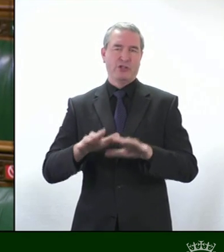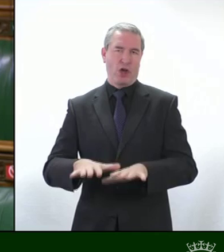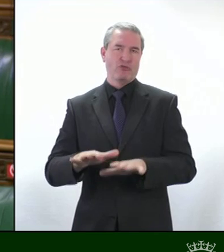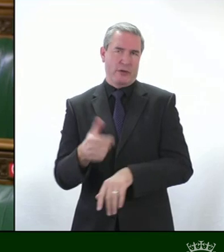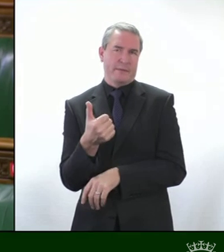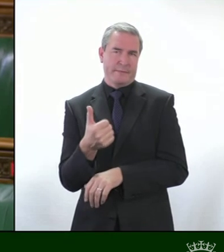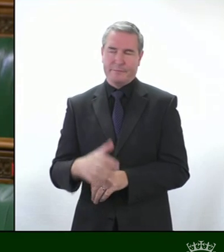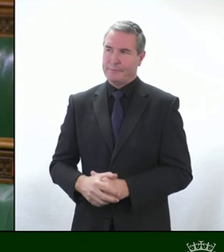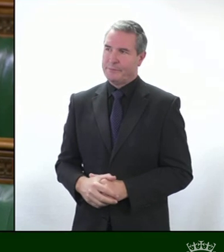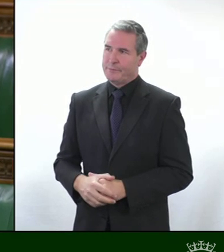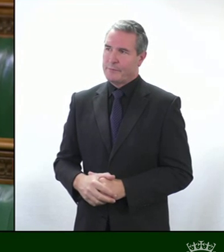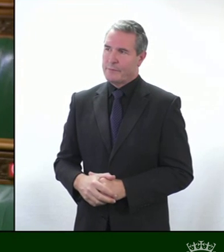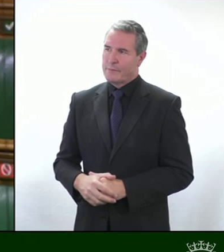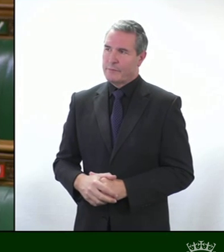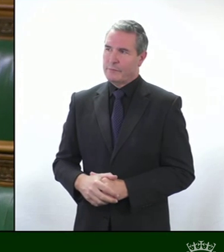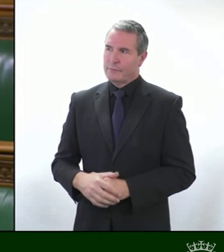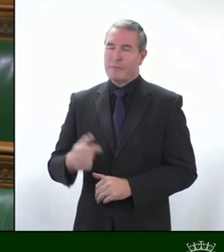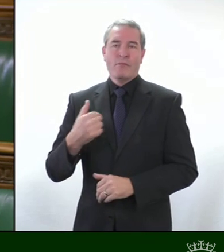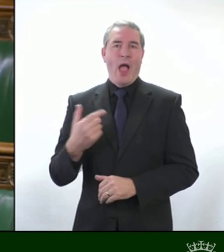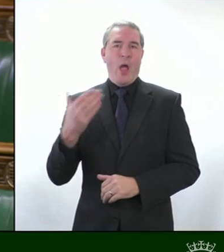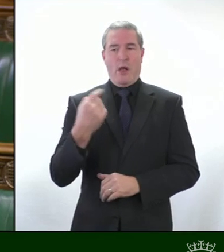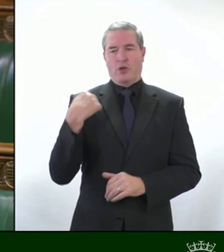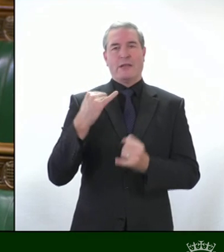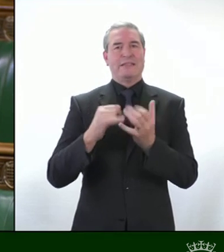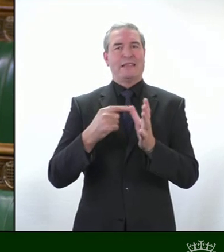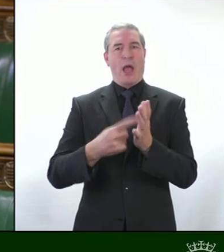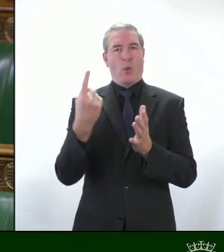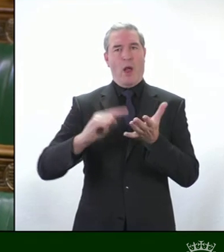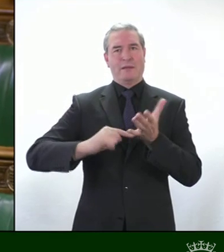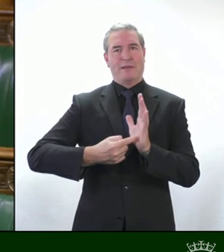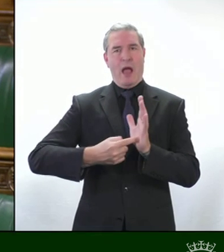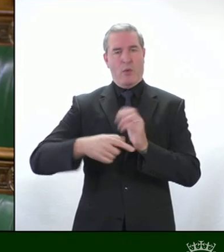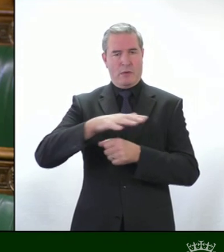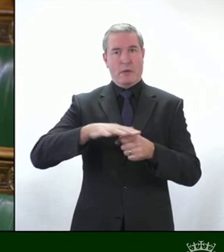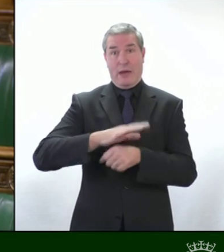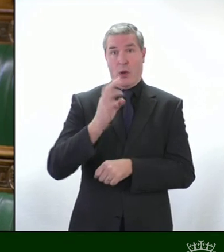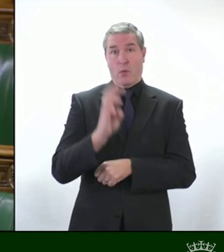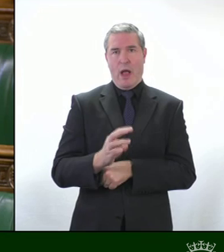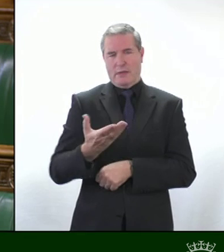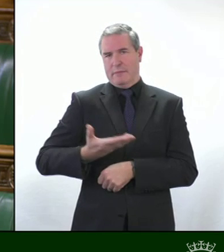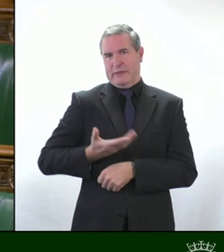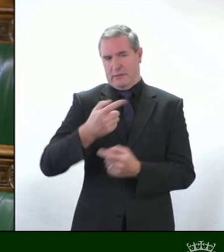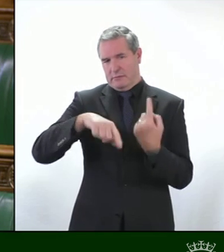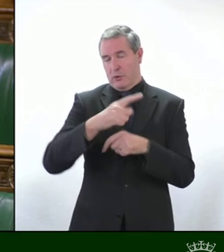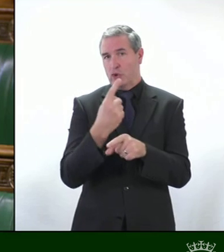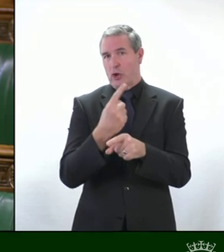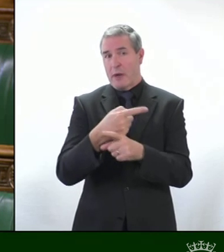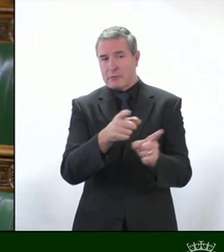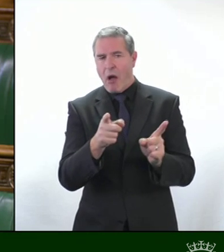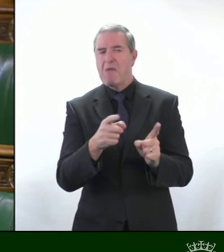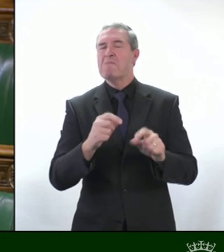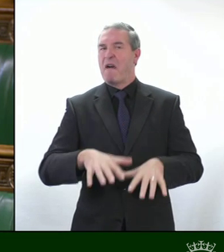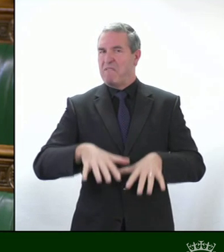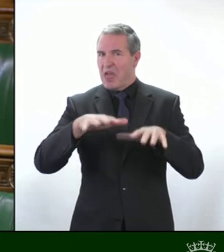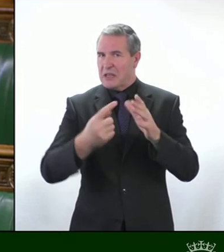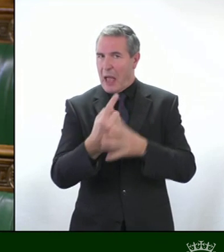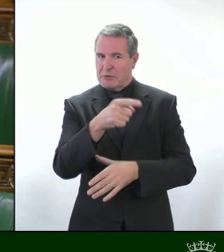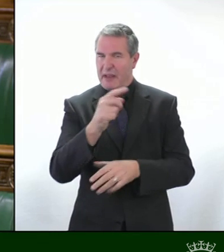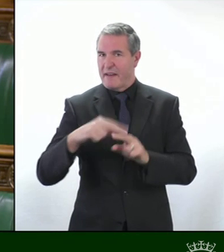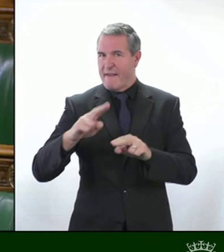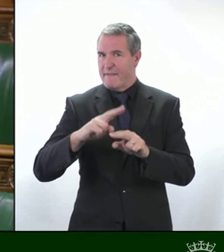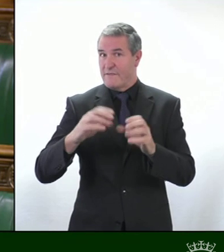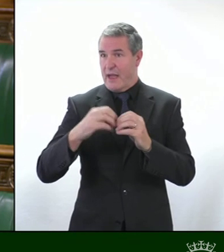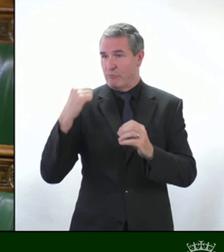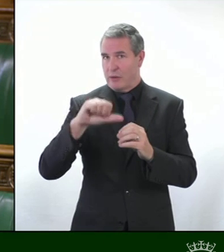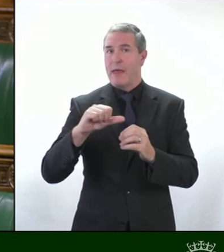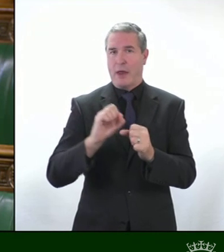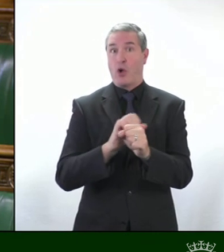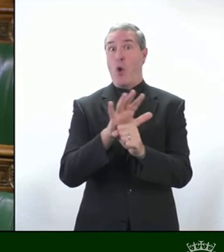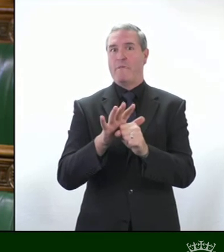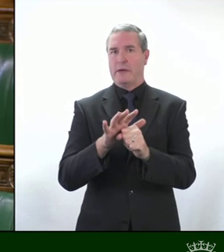I was in Llanrwst this Saturday, talking with small businesses that have had to deal with flooding in February and the pandemic since March.